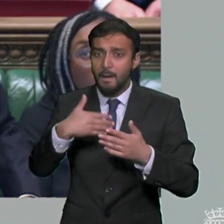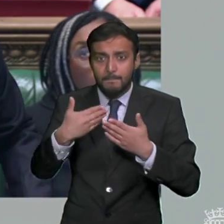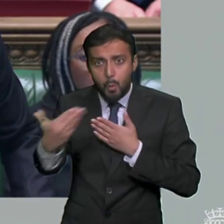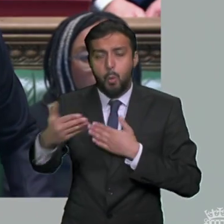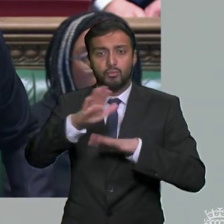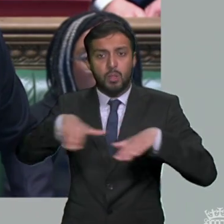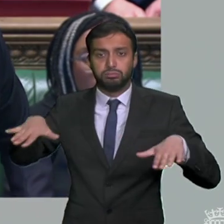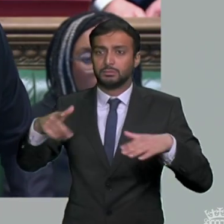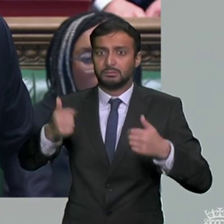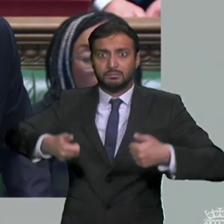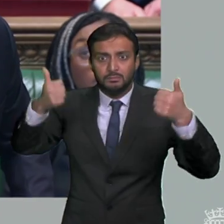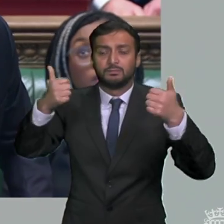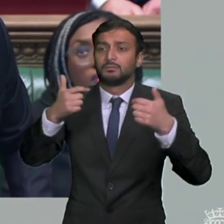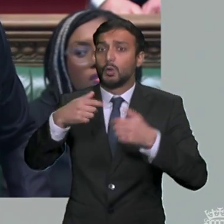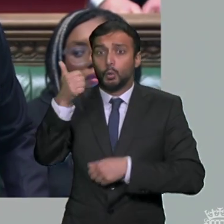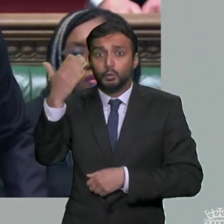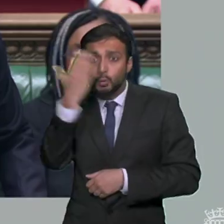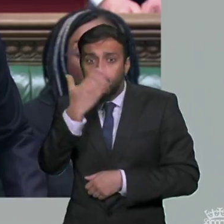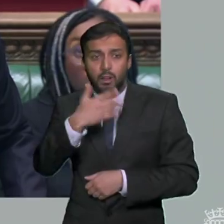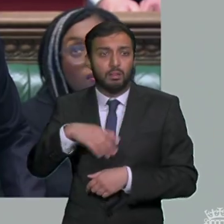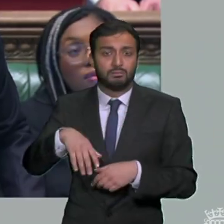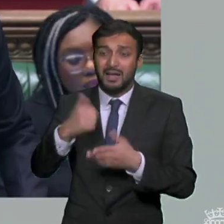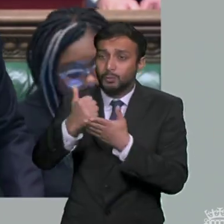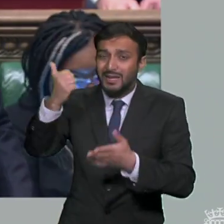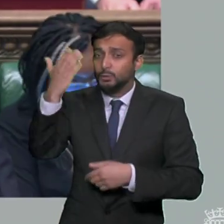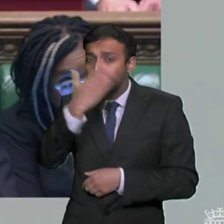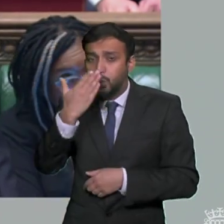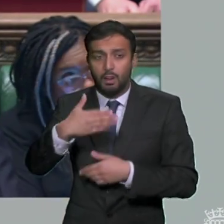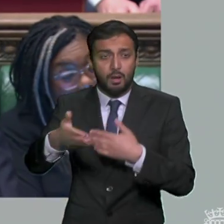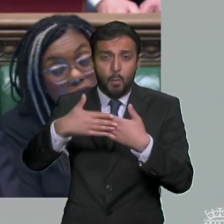There are more good and outstanding schools, and there is more investment in every single school.